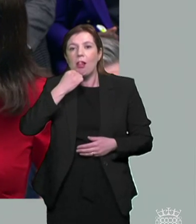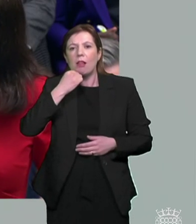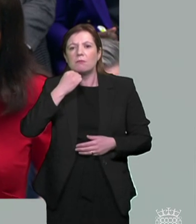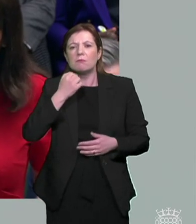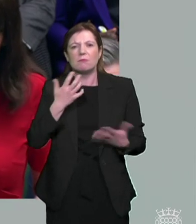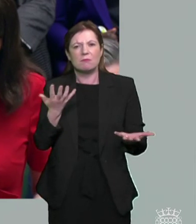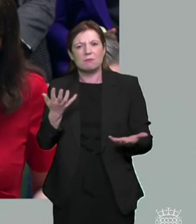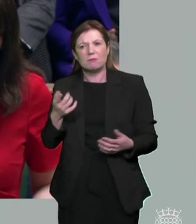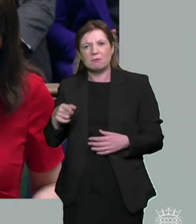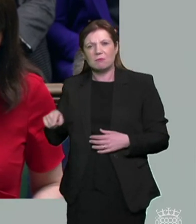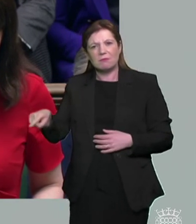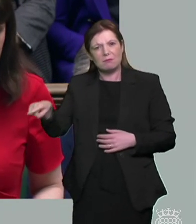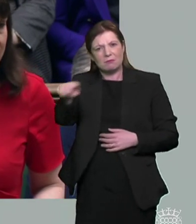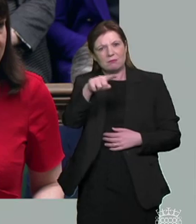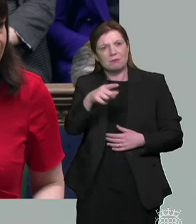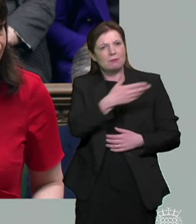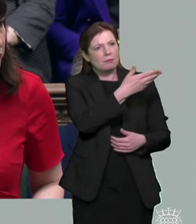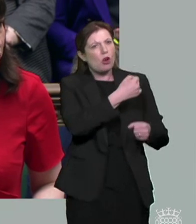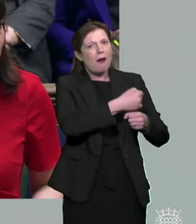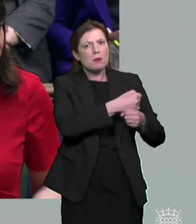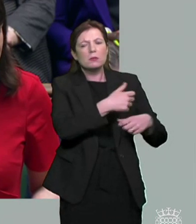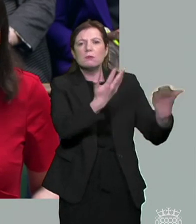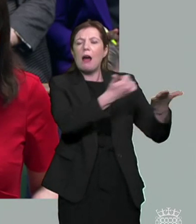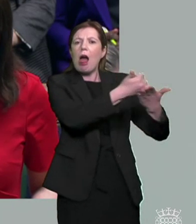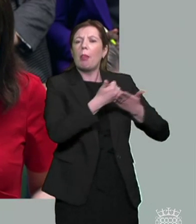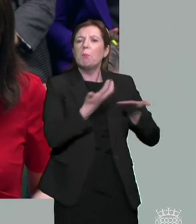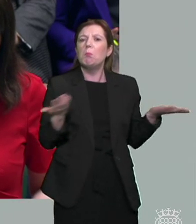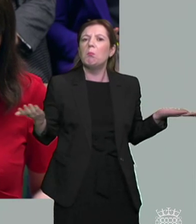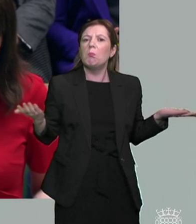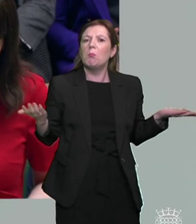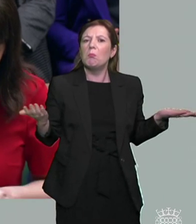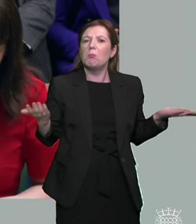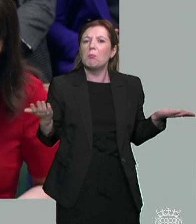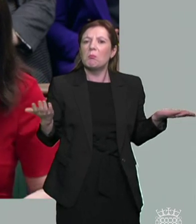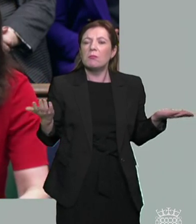People are rightly looking to their Government to help them weather this storm.